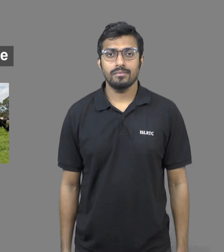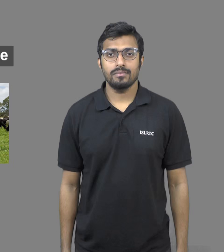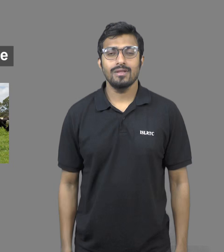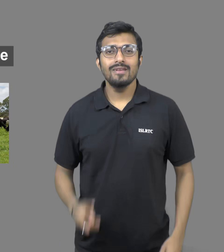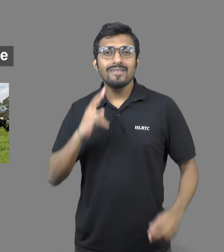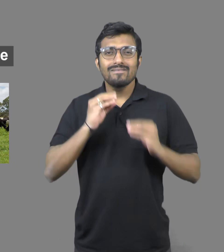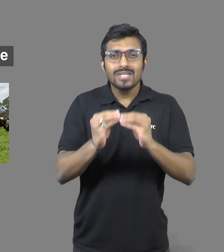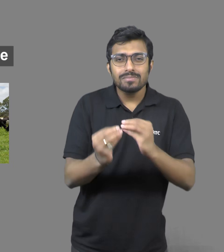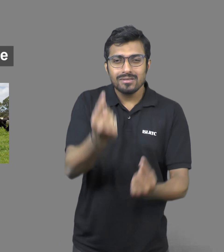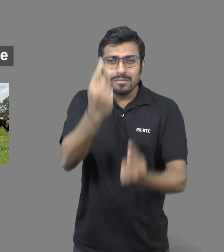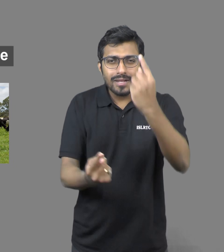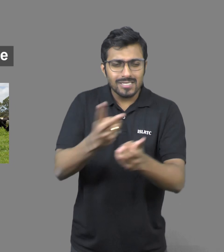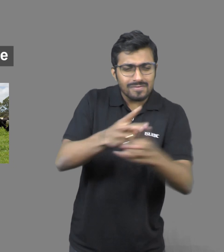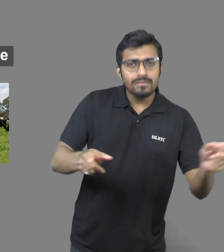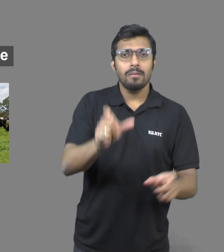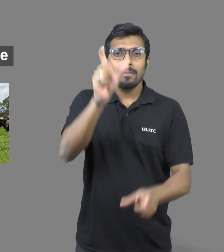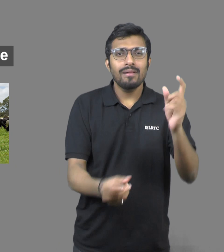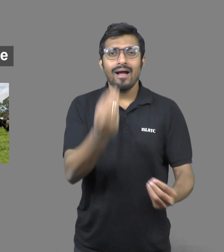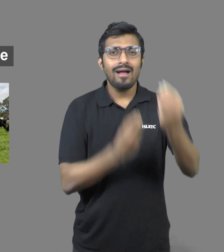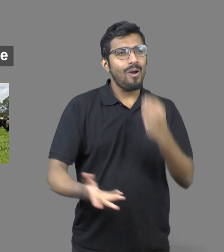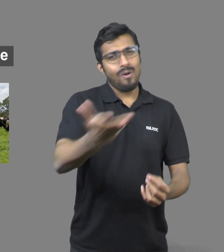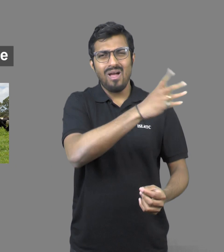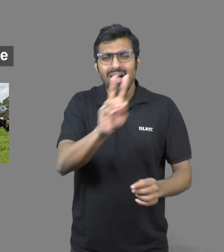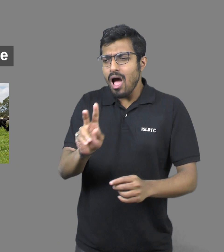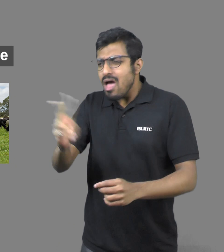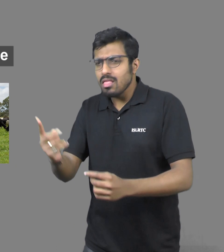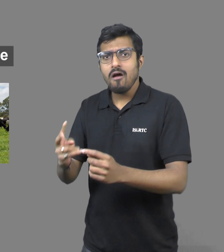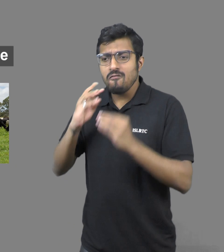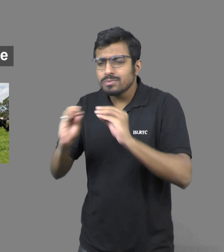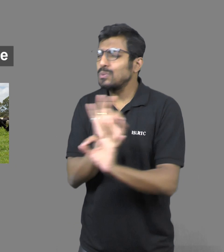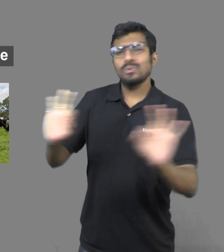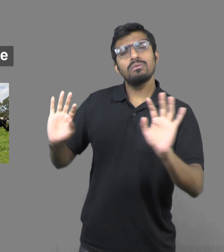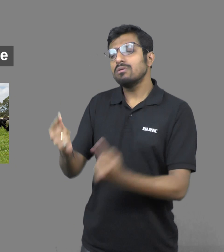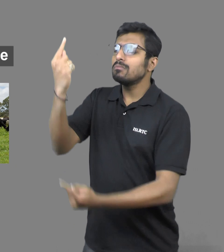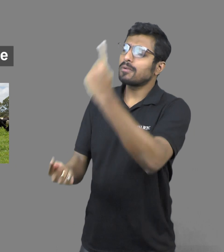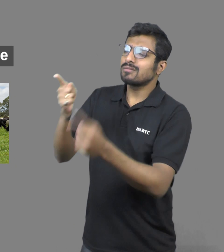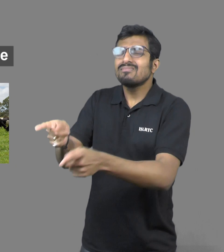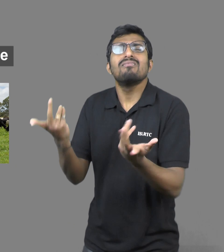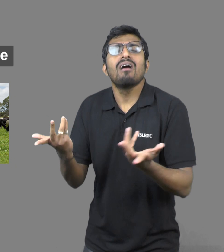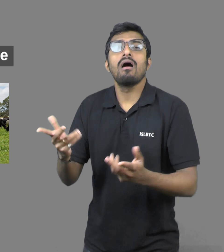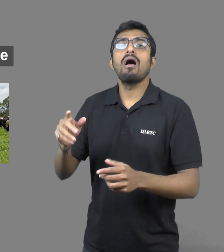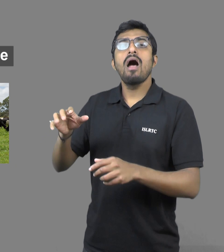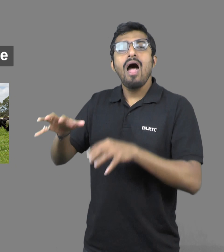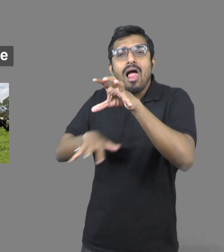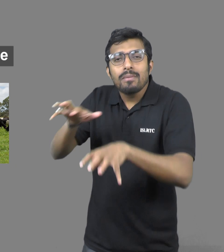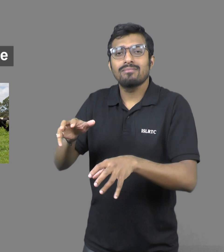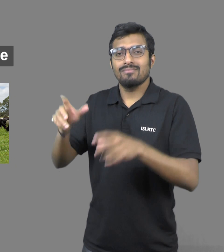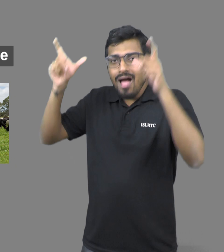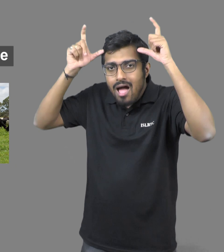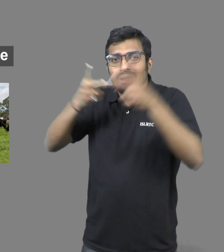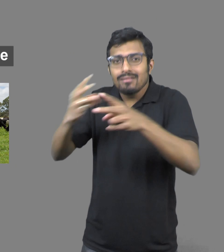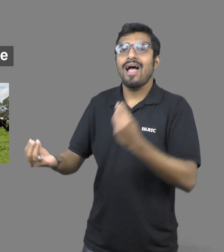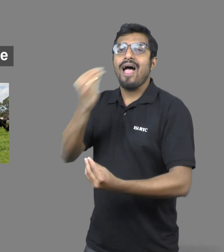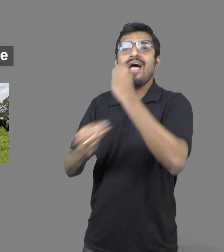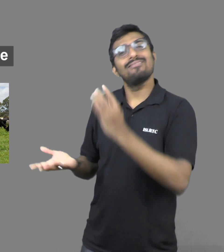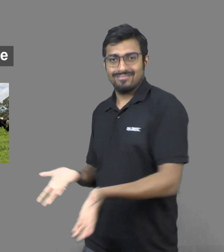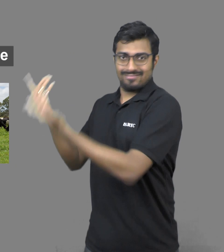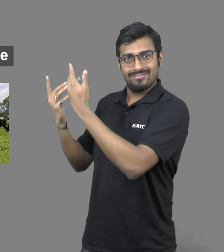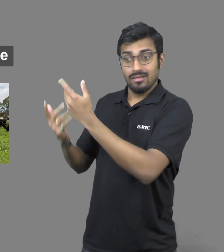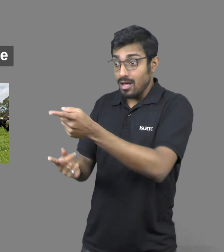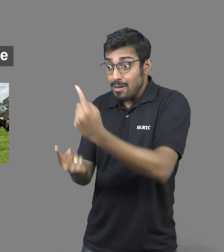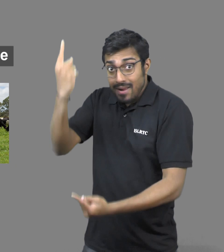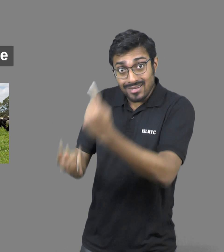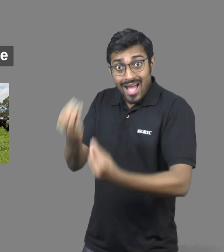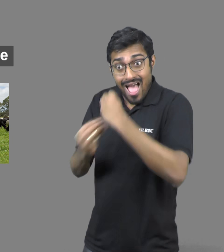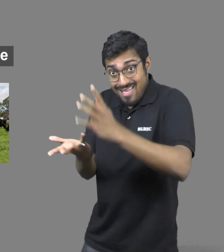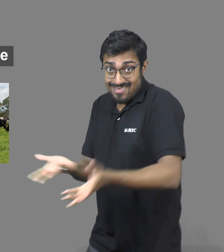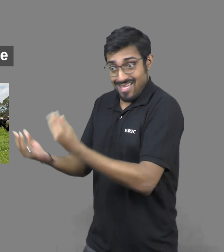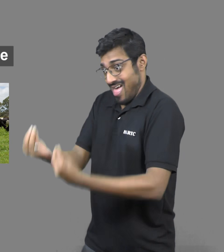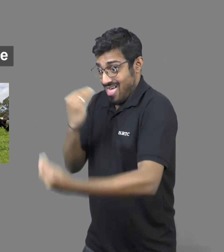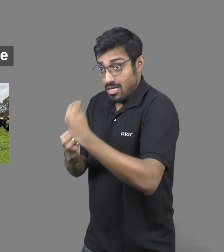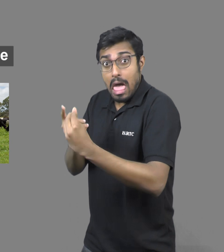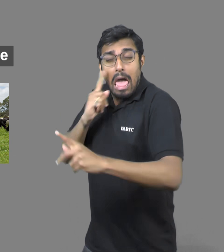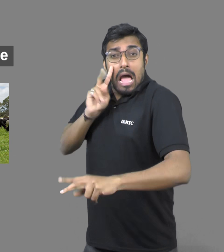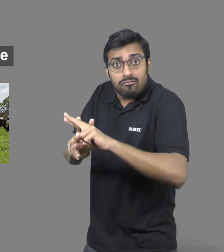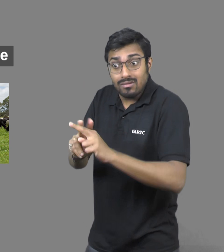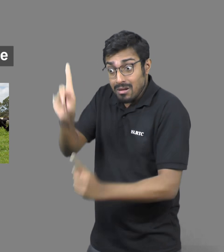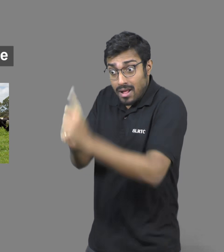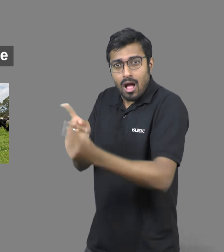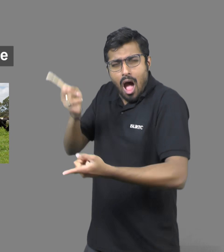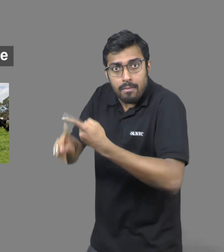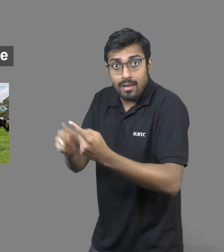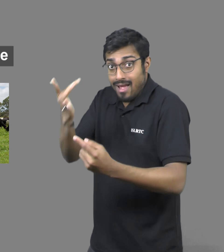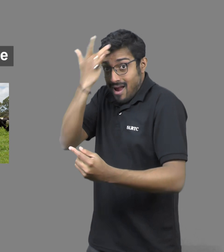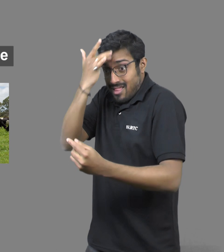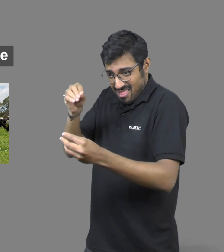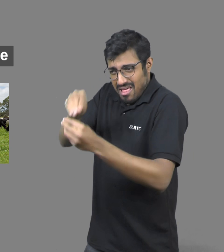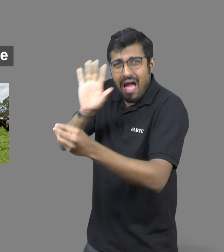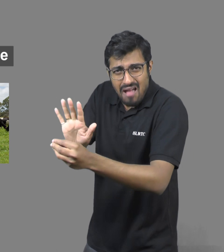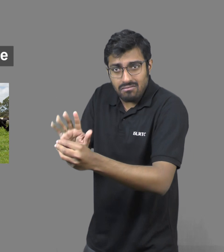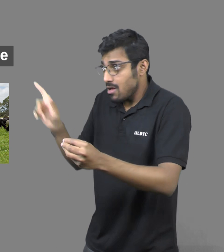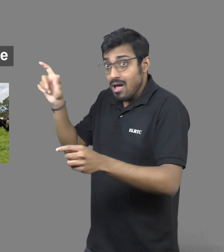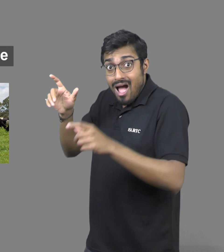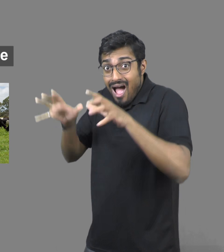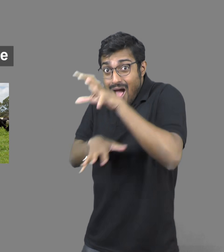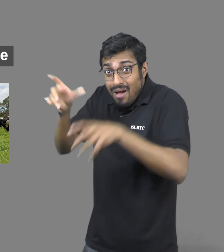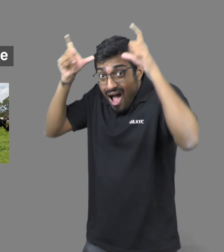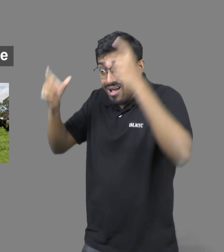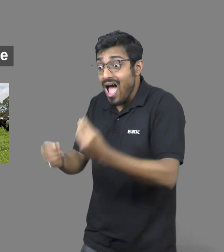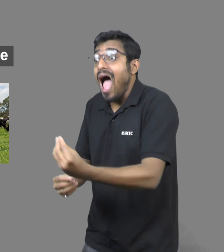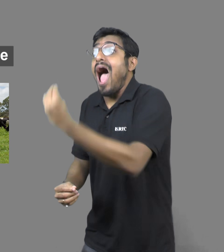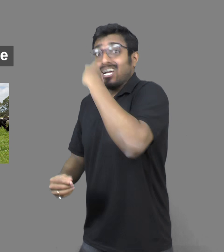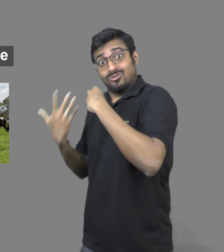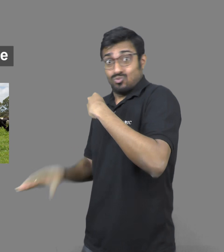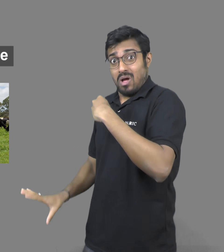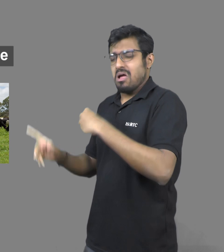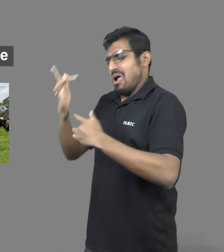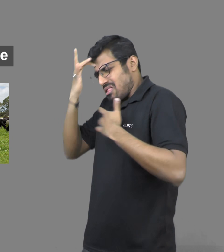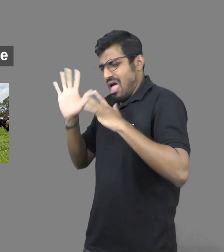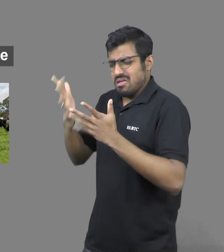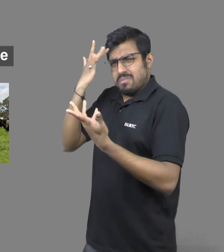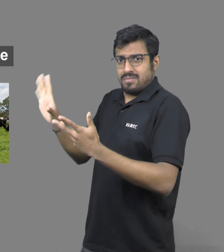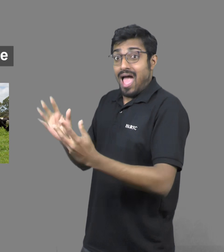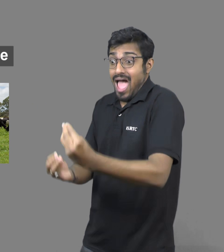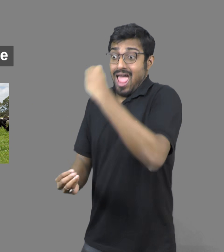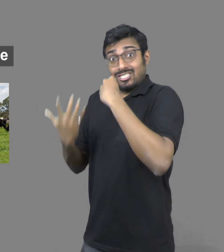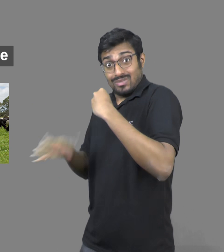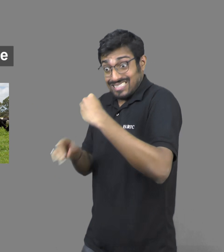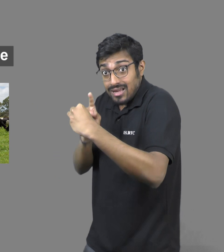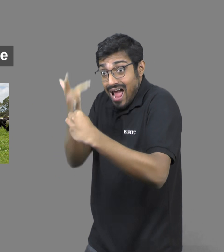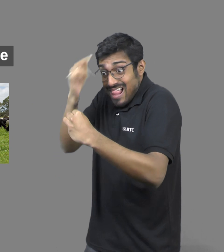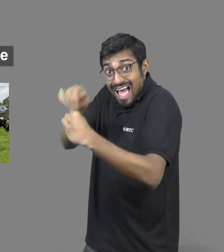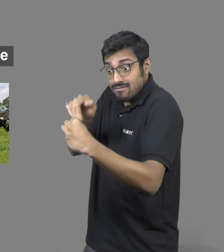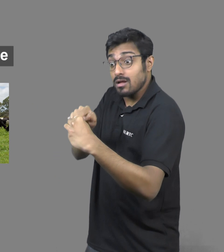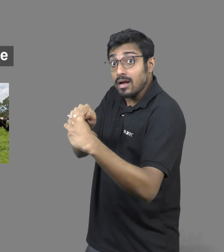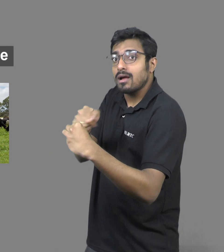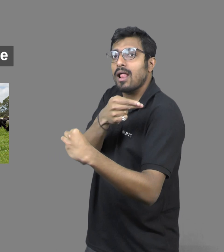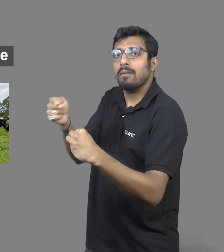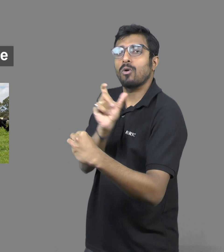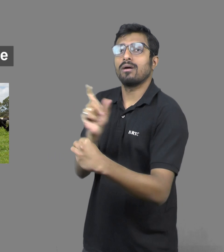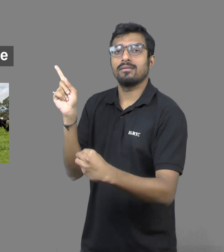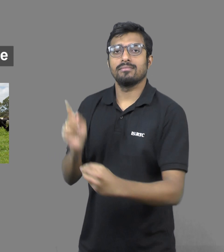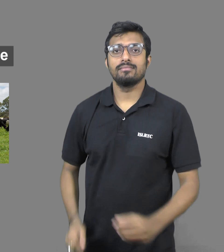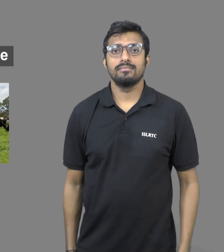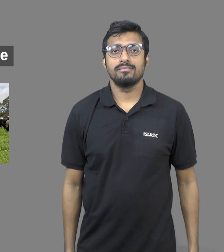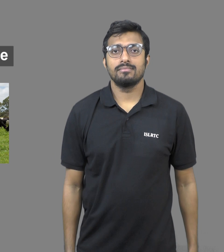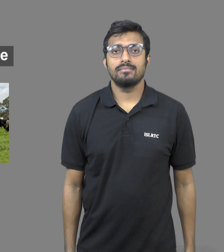Forage Disease